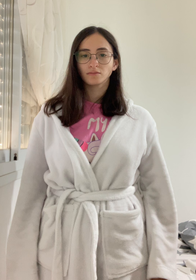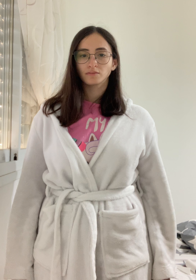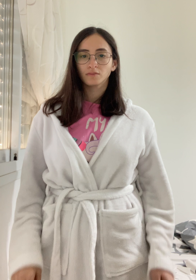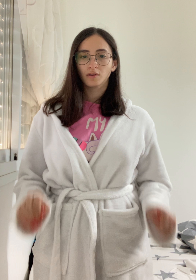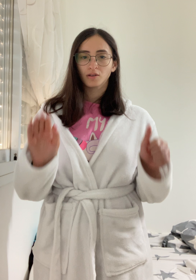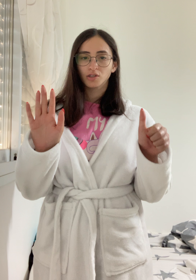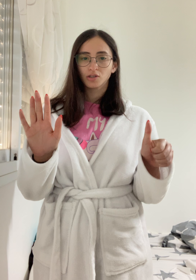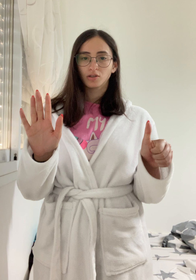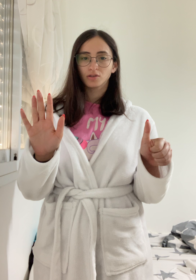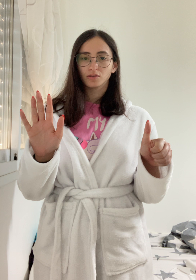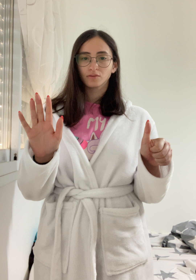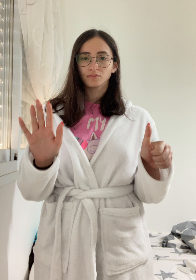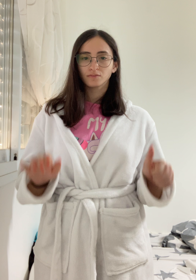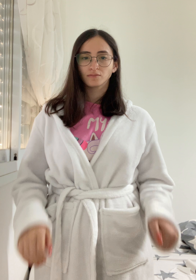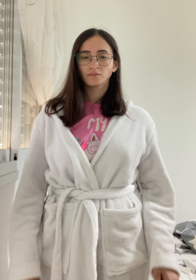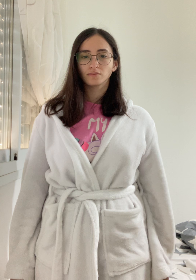שש